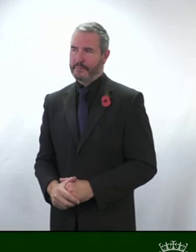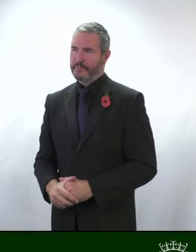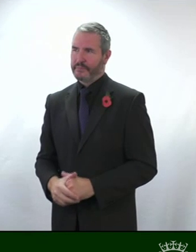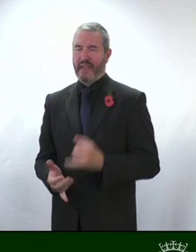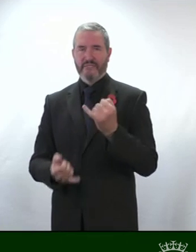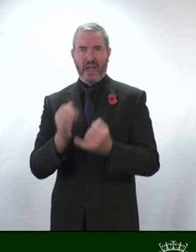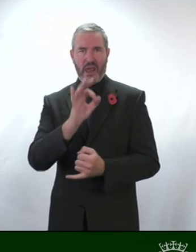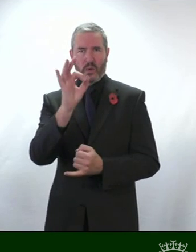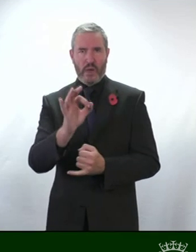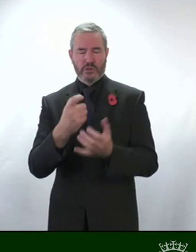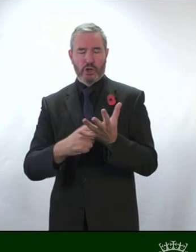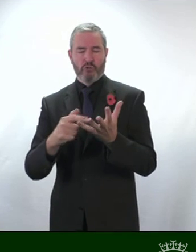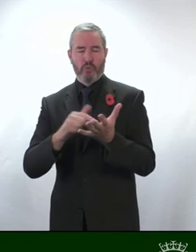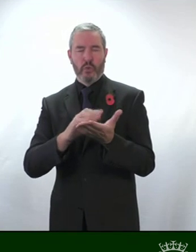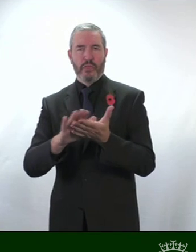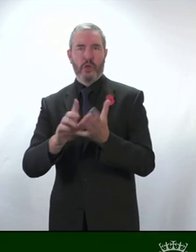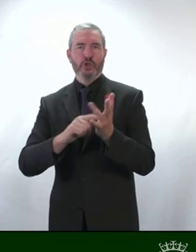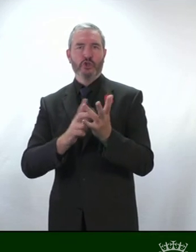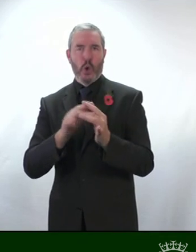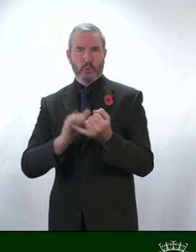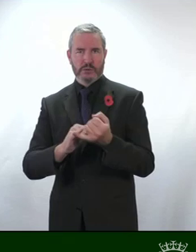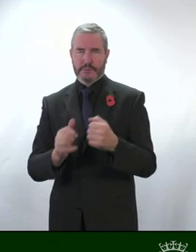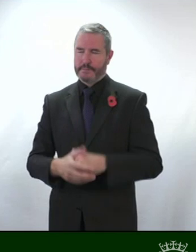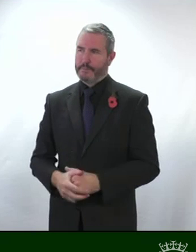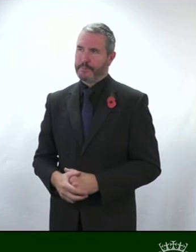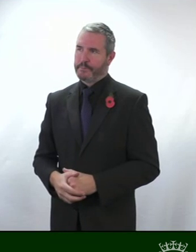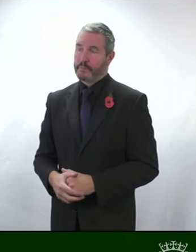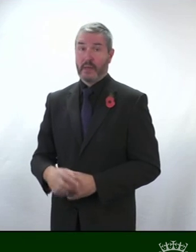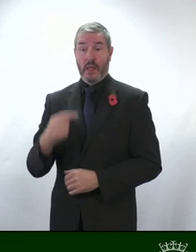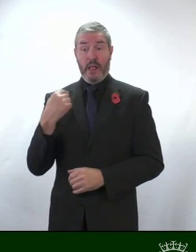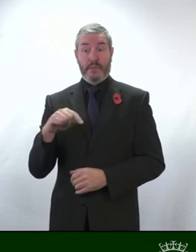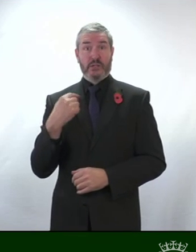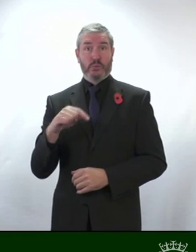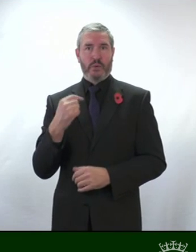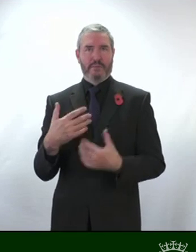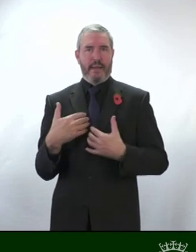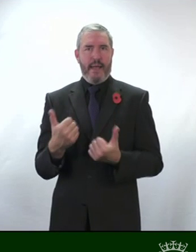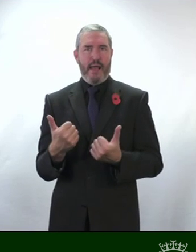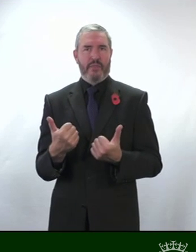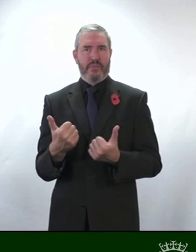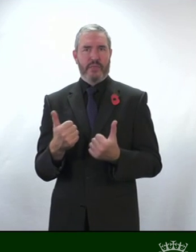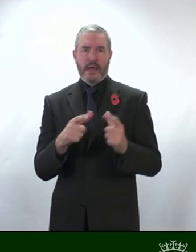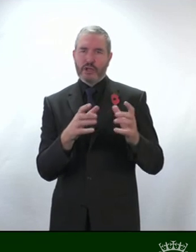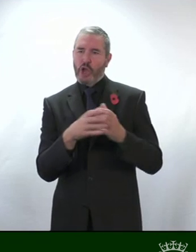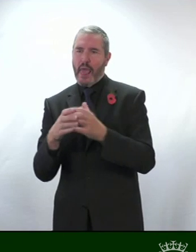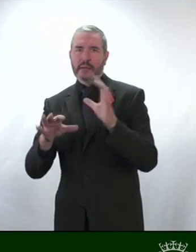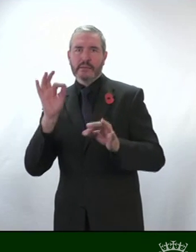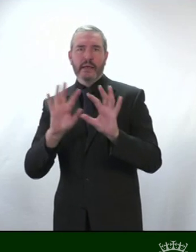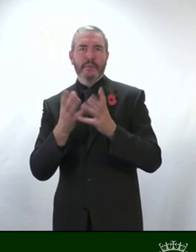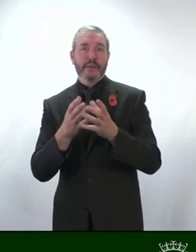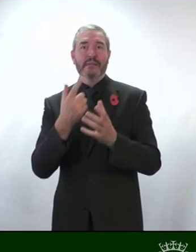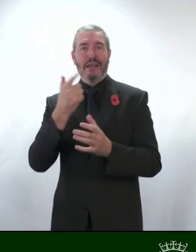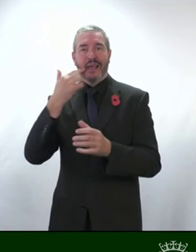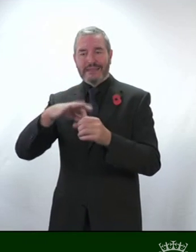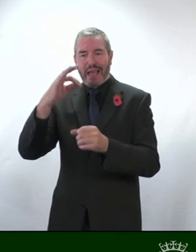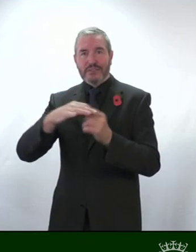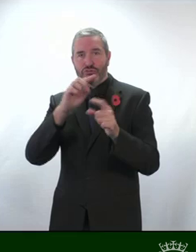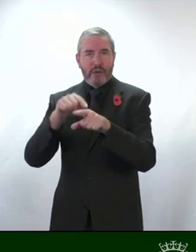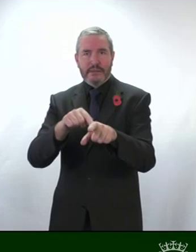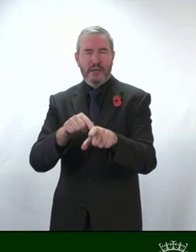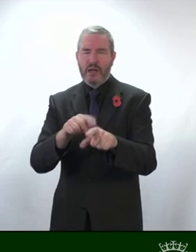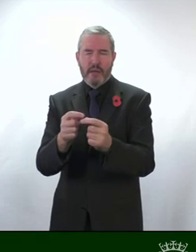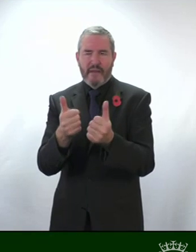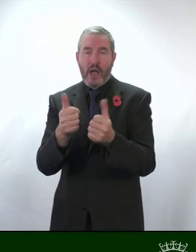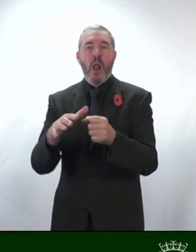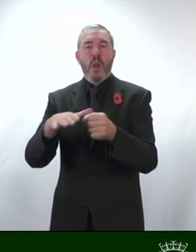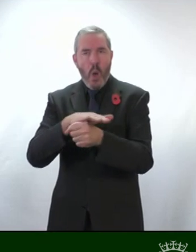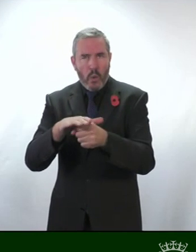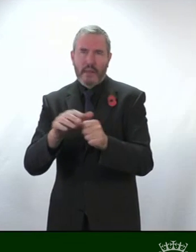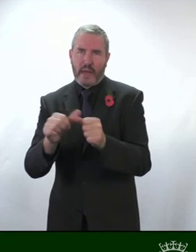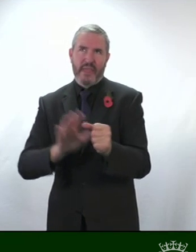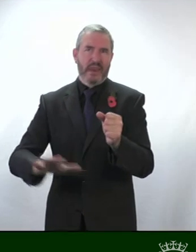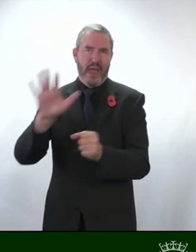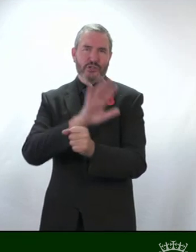Happy anniversary, Mr Speaker.This week, the Chair of the Health and Social Care Committee stated that centralised contact tracing will always be less effective than a locally driven model.